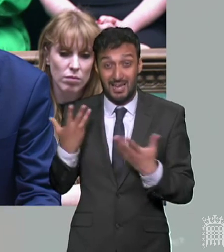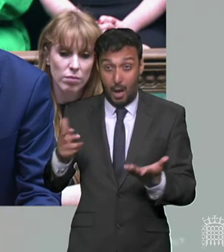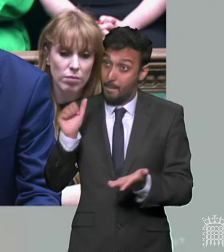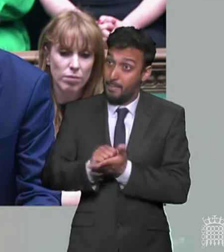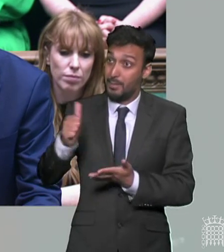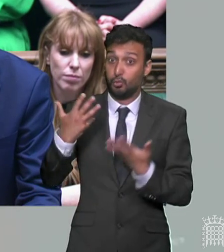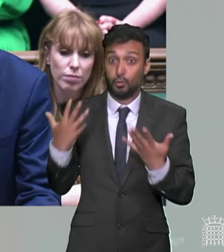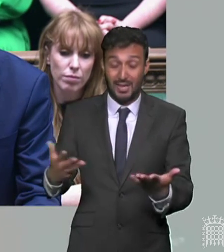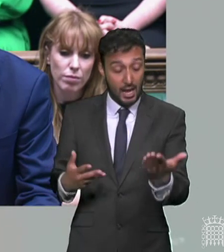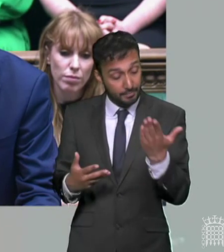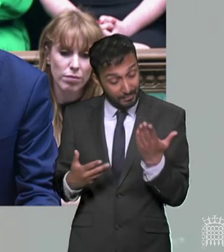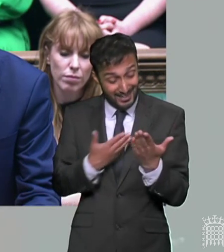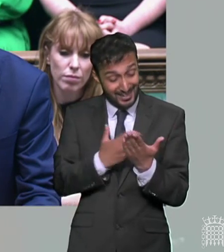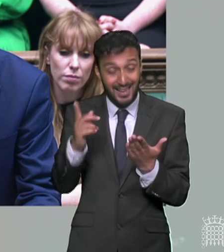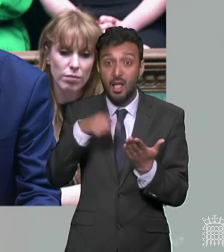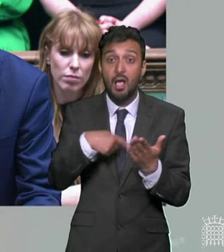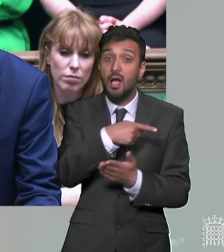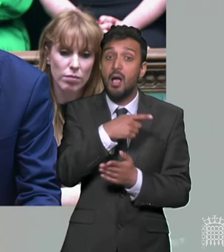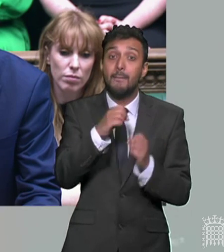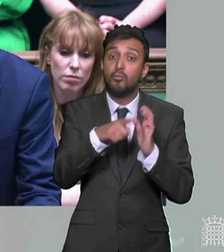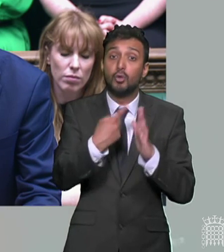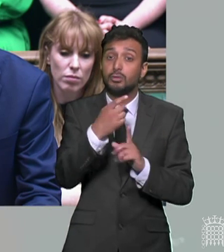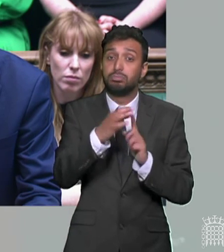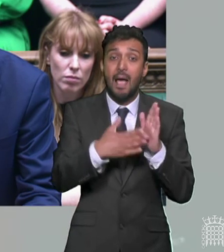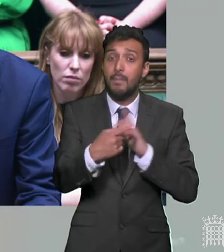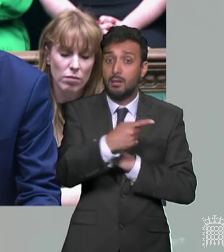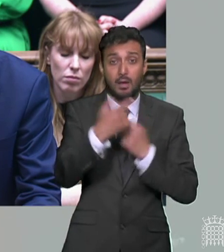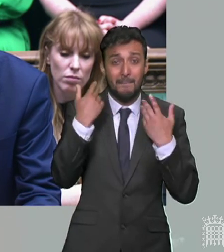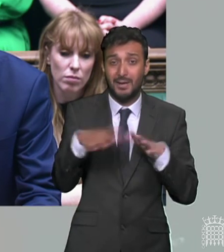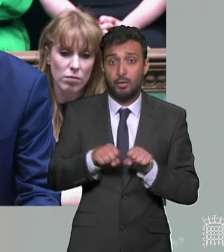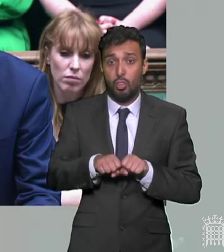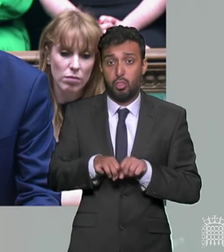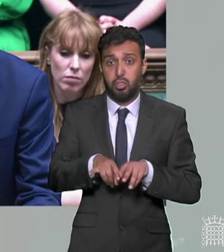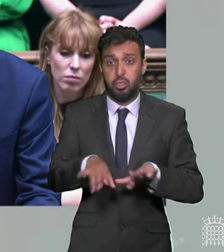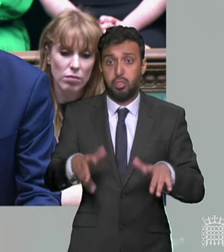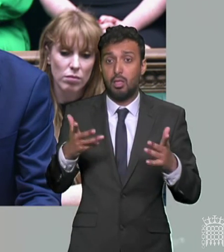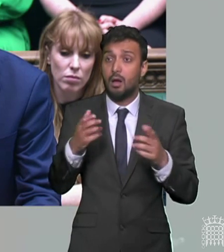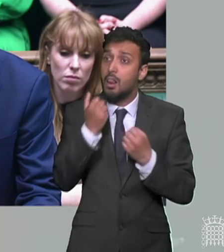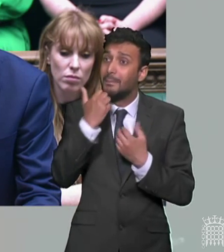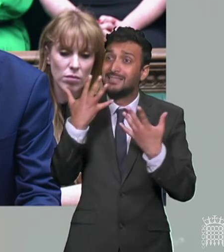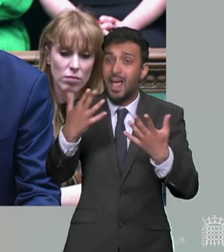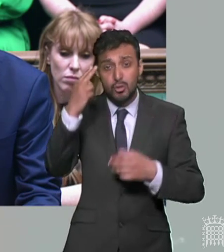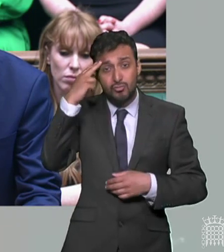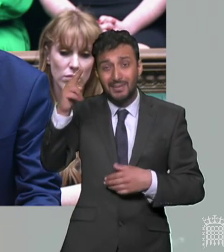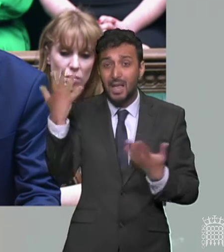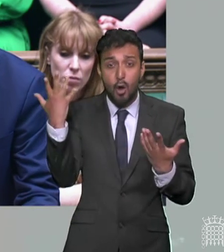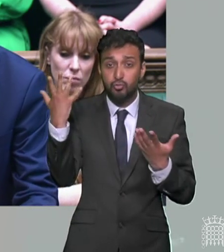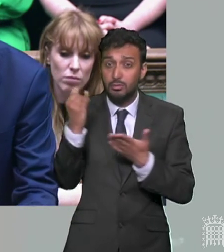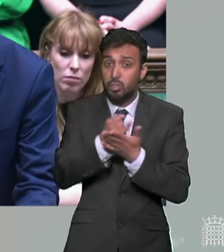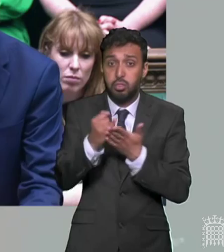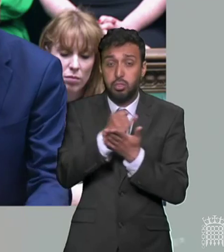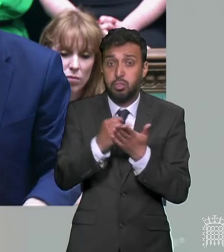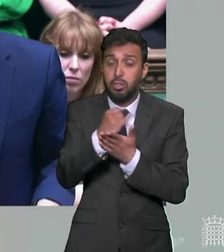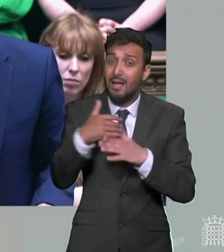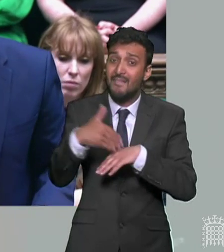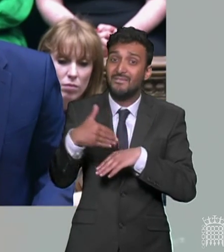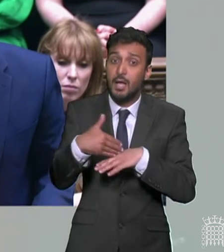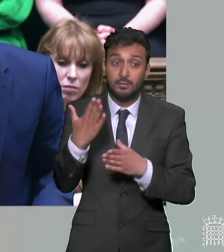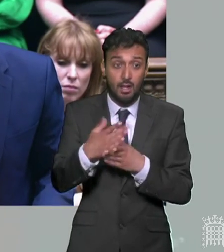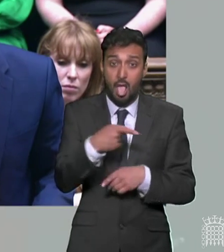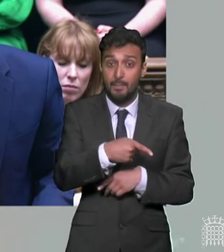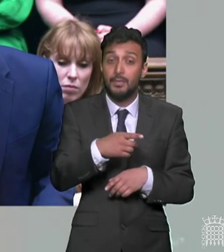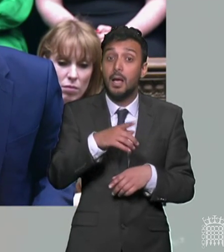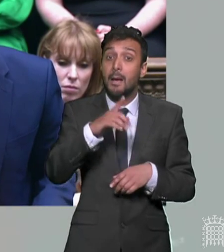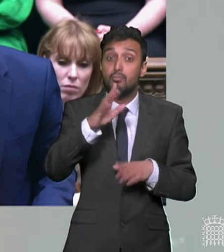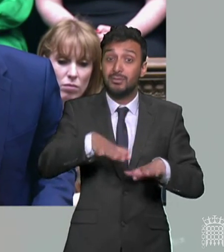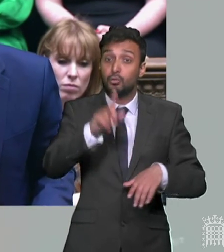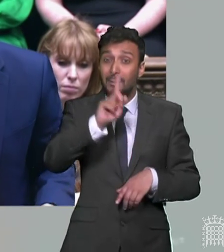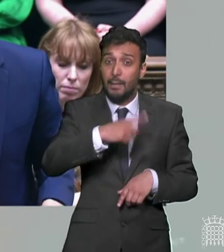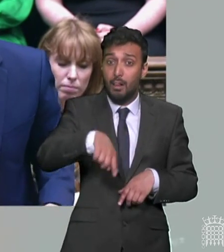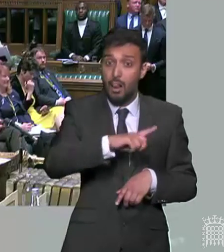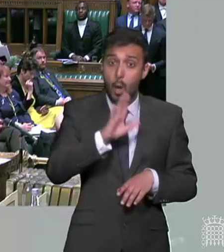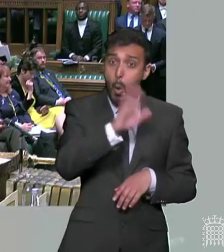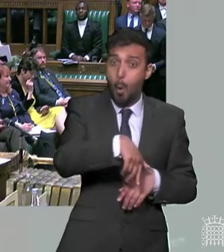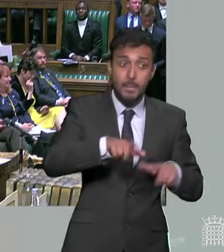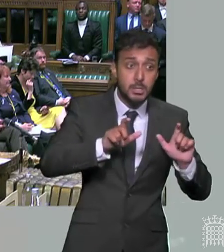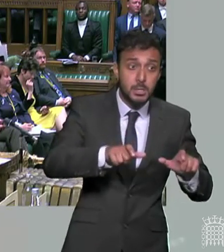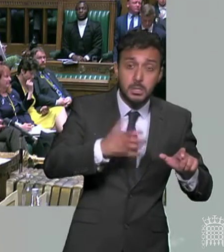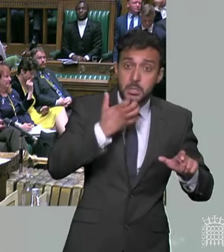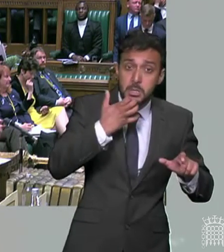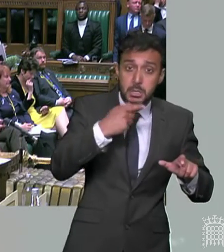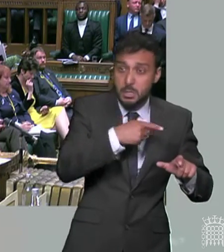10, and it provides definitive proof of how those within the building treated the sacrifices of the British people with utter contempt.